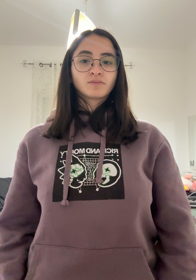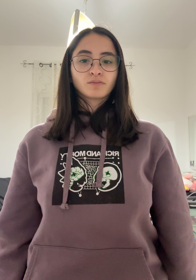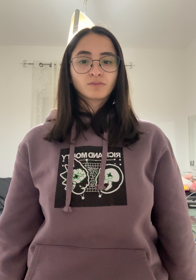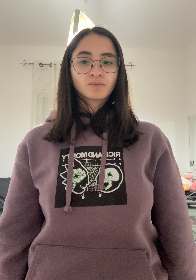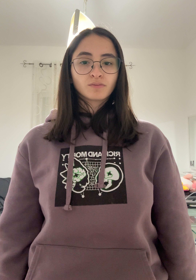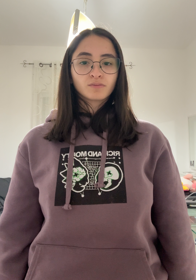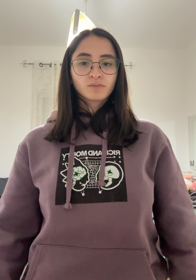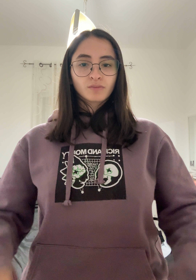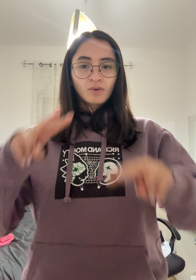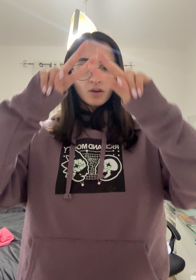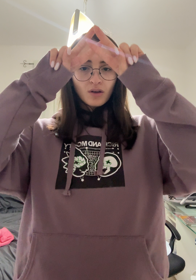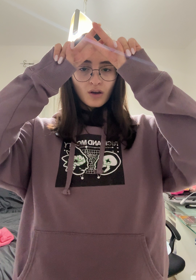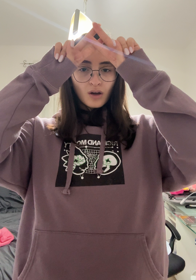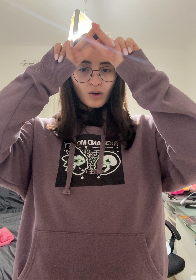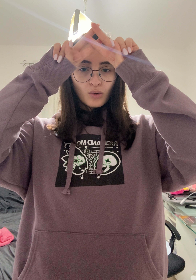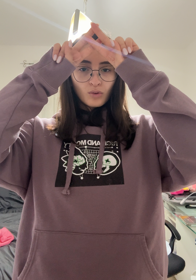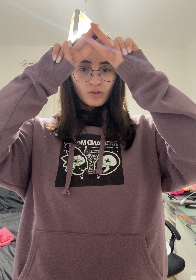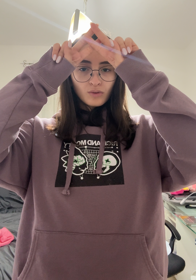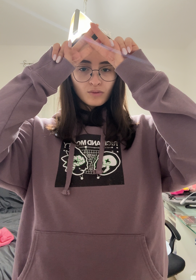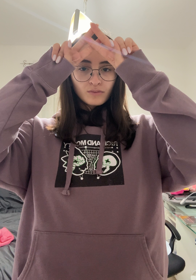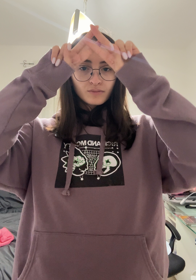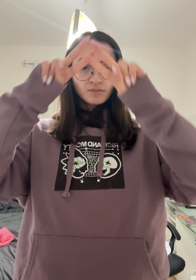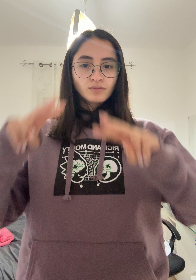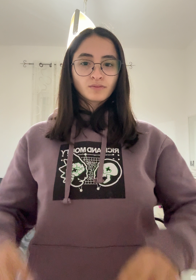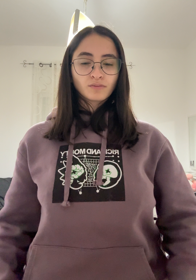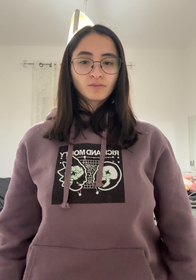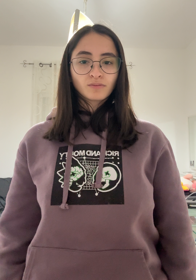אחות מקצוע